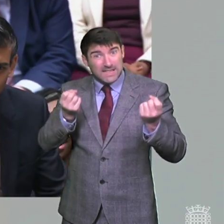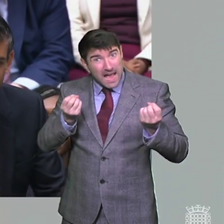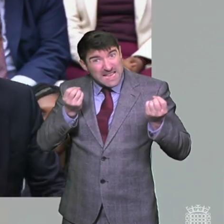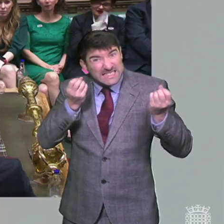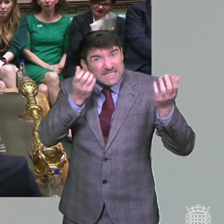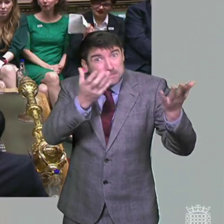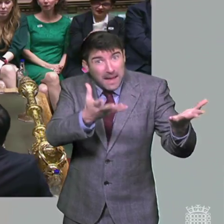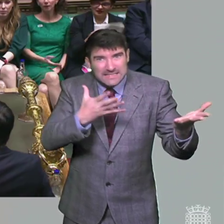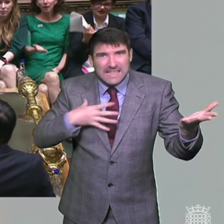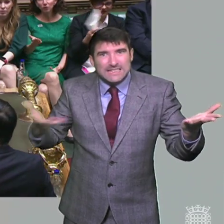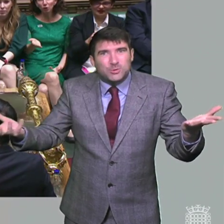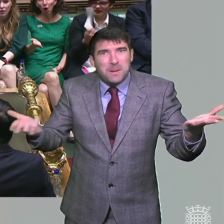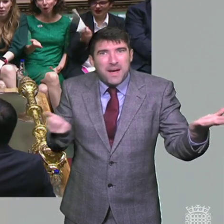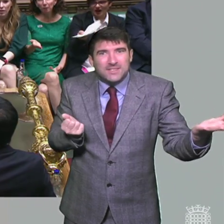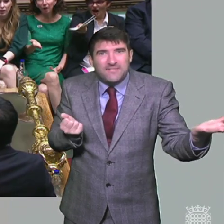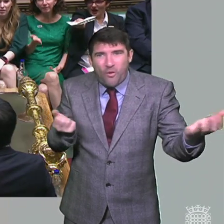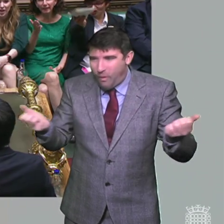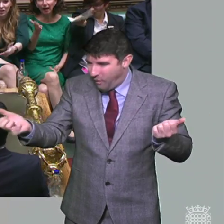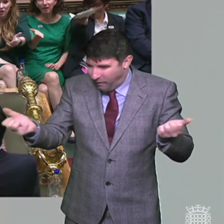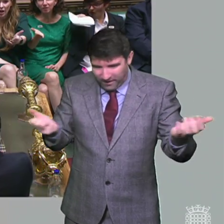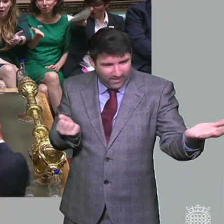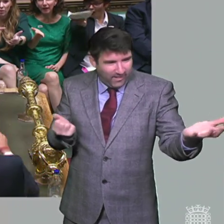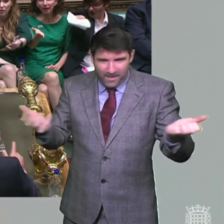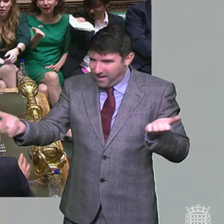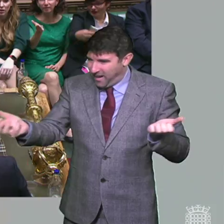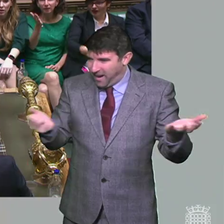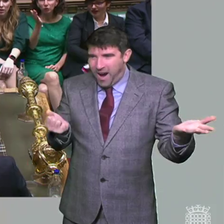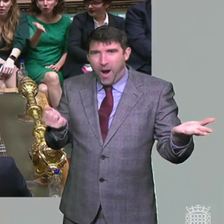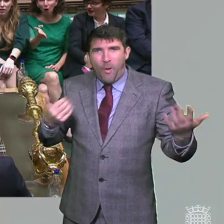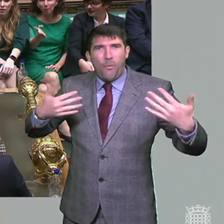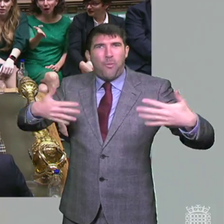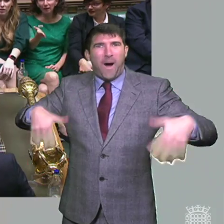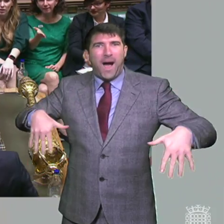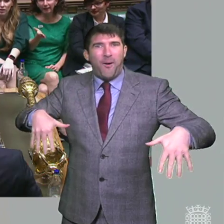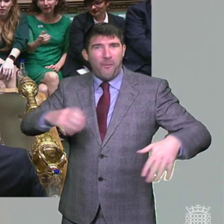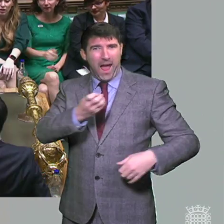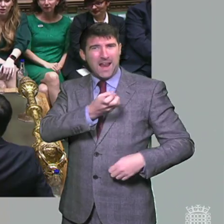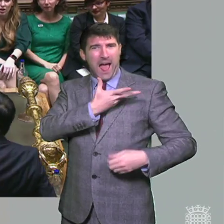It is a novel concept for the party opposite.